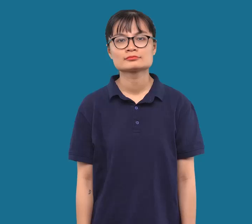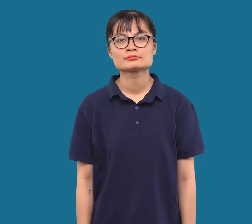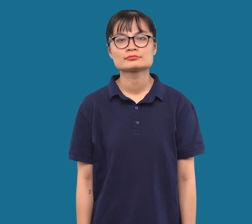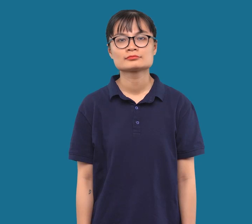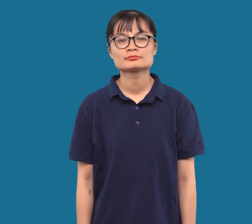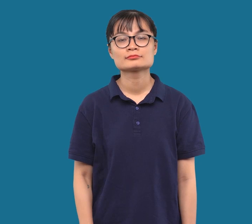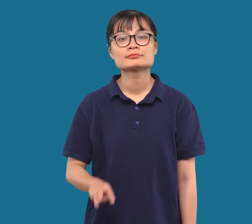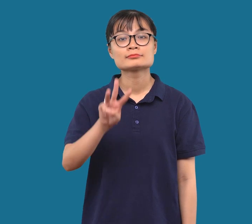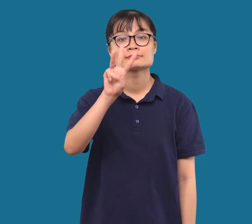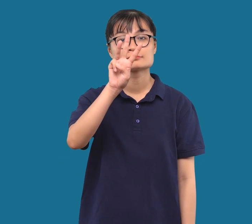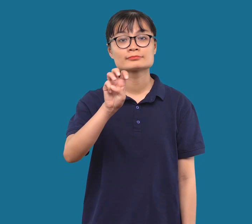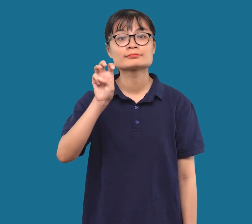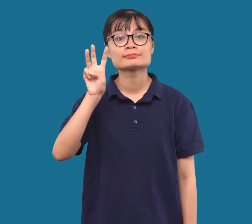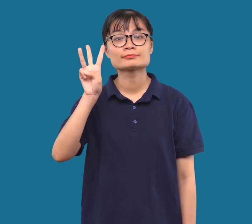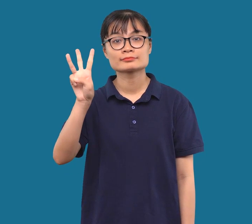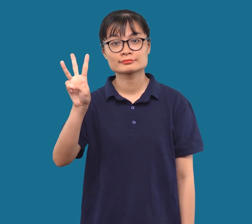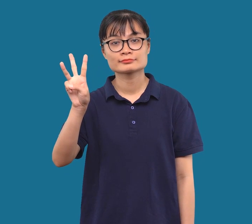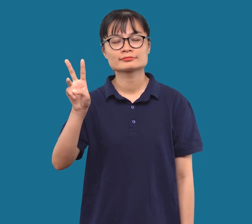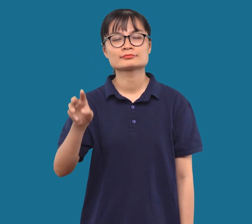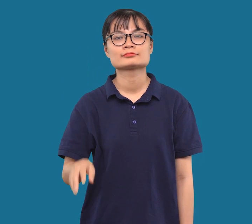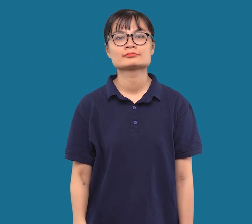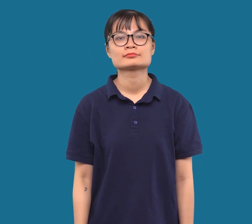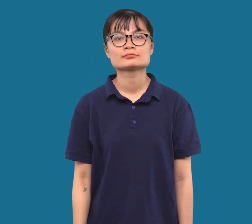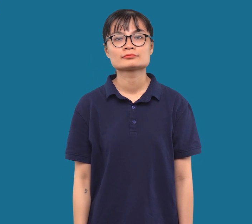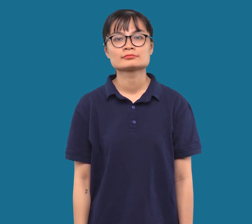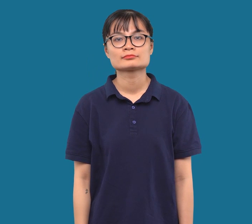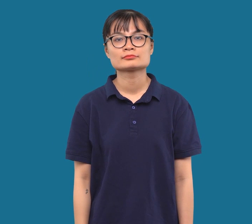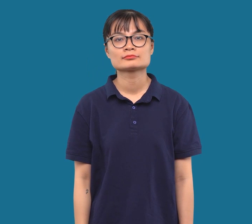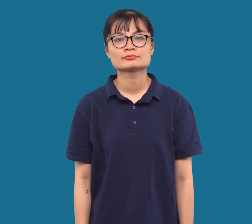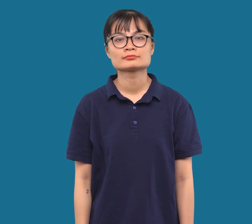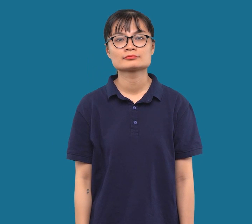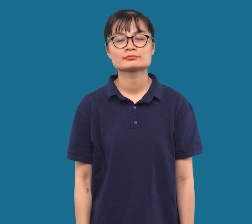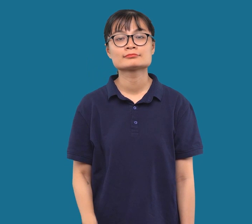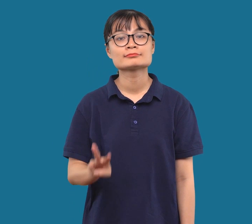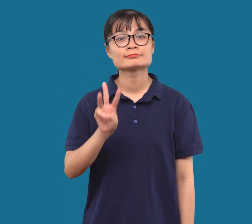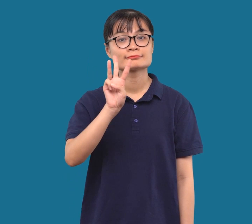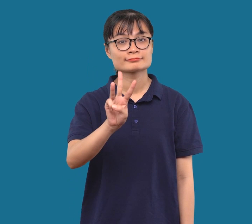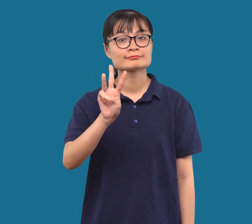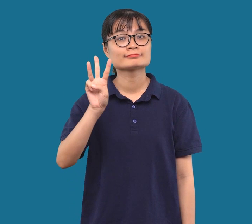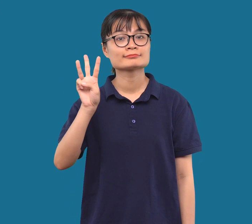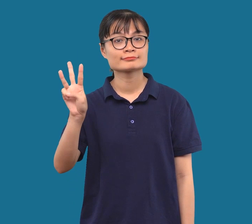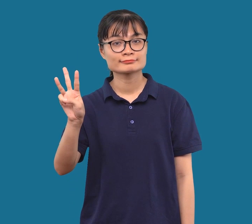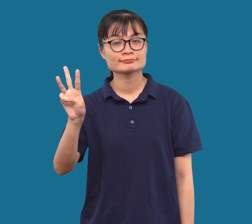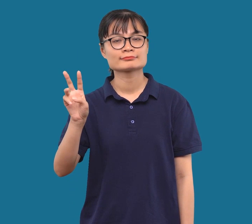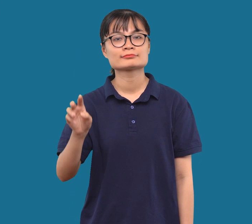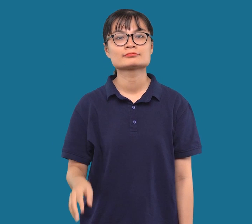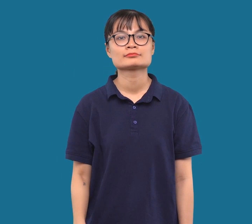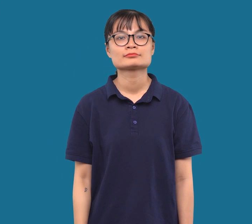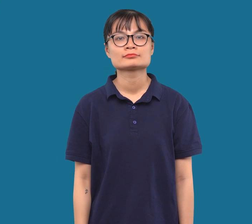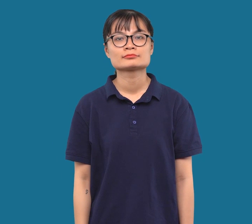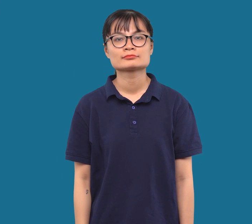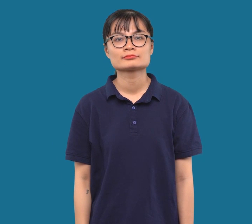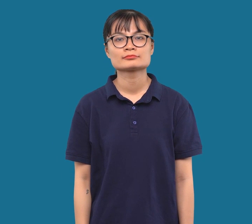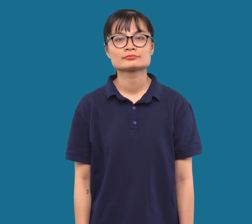33